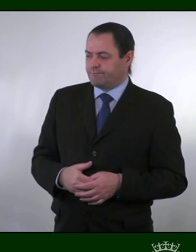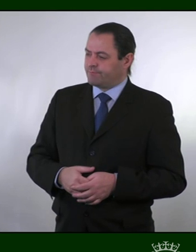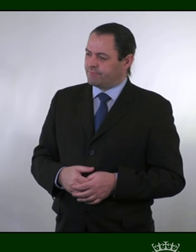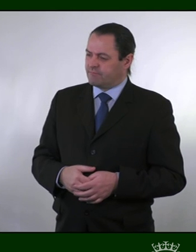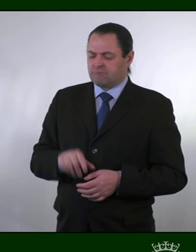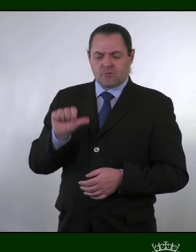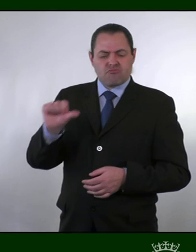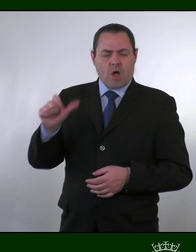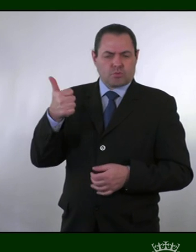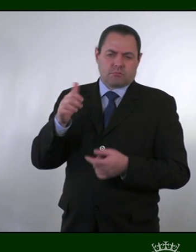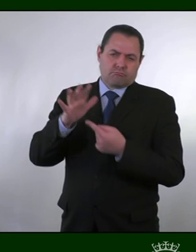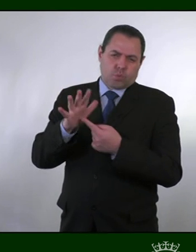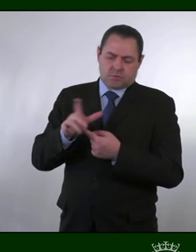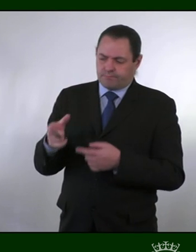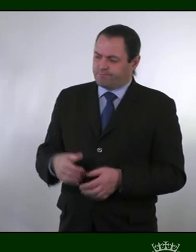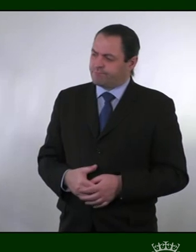He makes an important point.